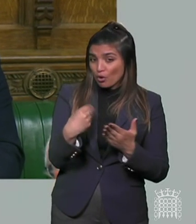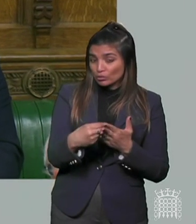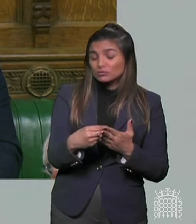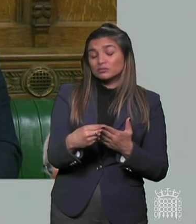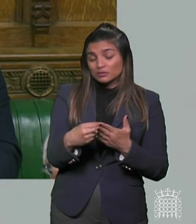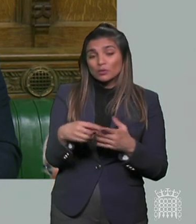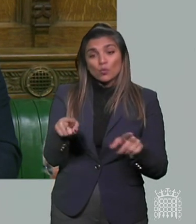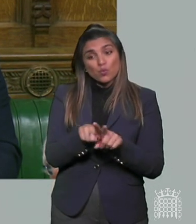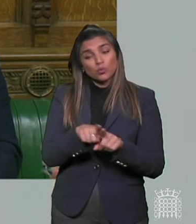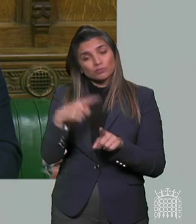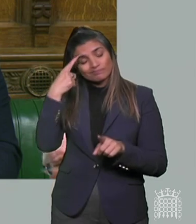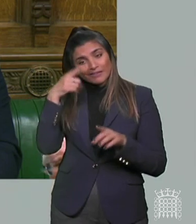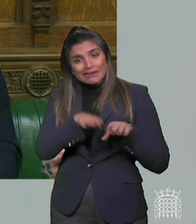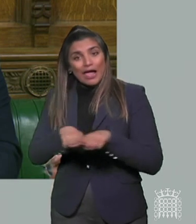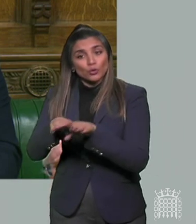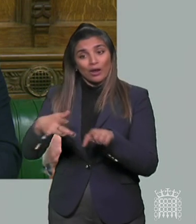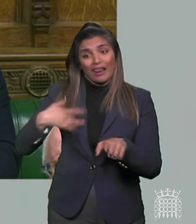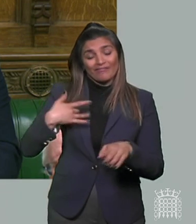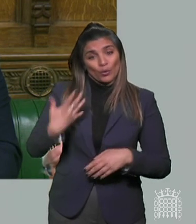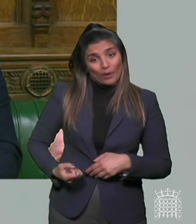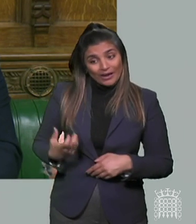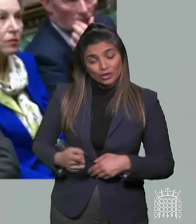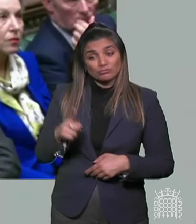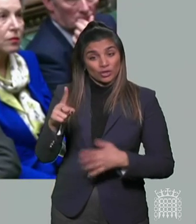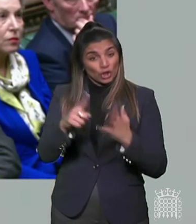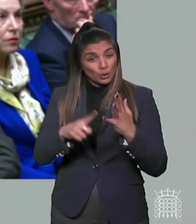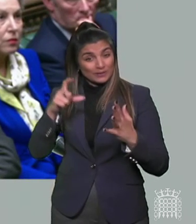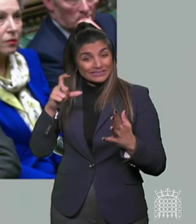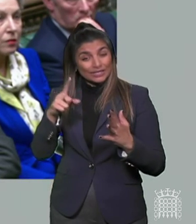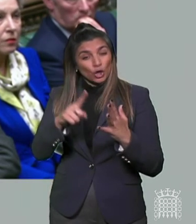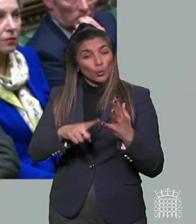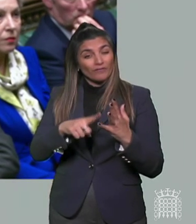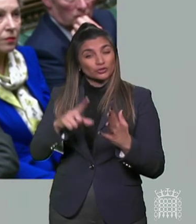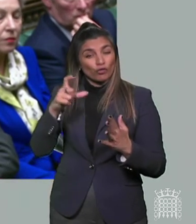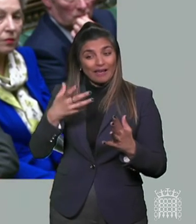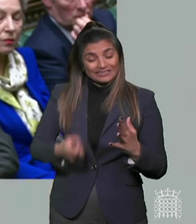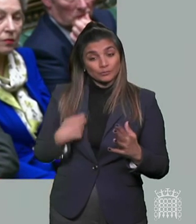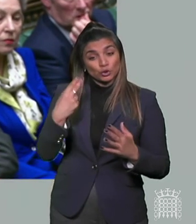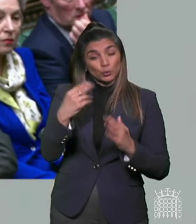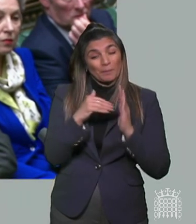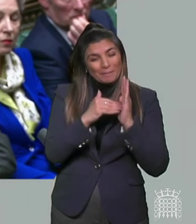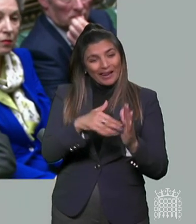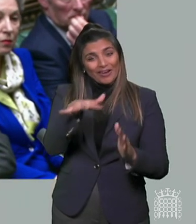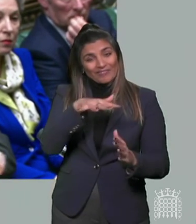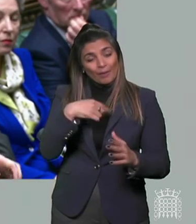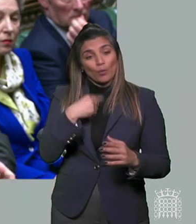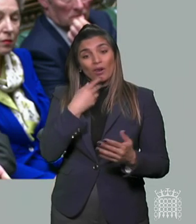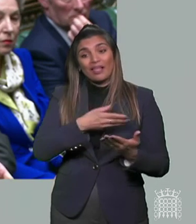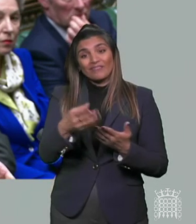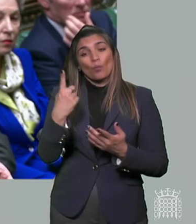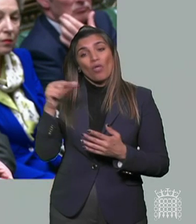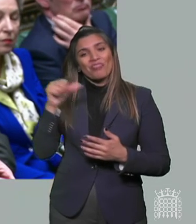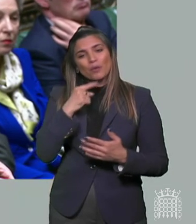That includes raising the national living wage. As for universal credit, we are giving nearly 2 million families an extra £1,000 a year.